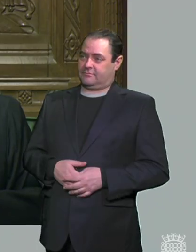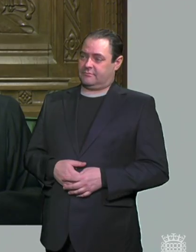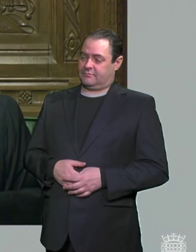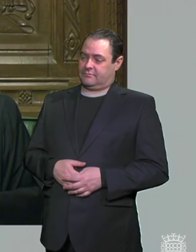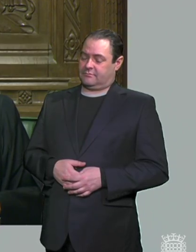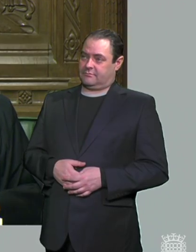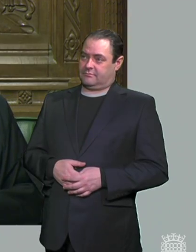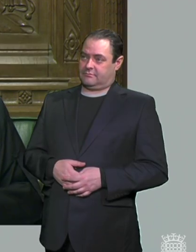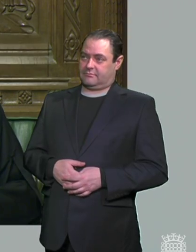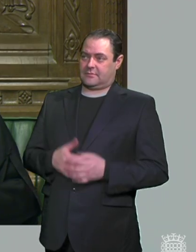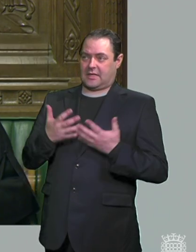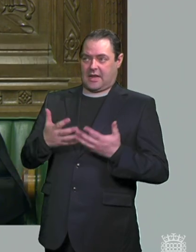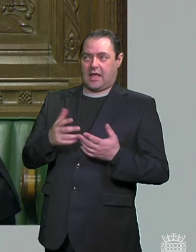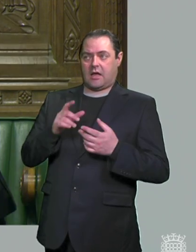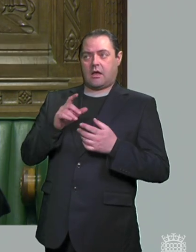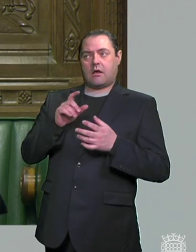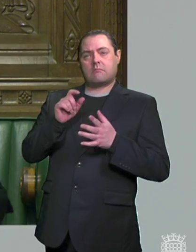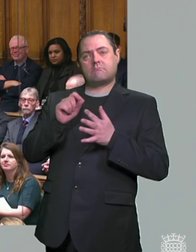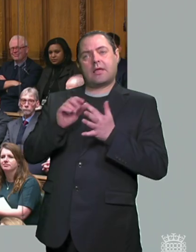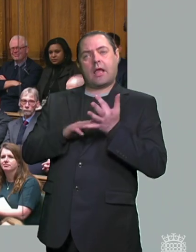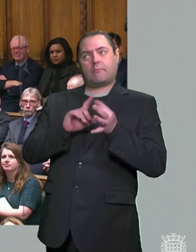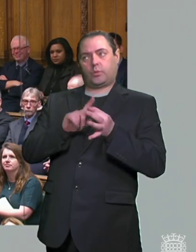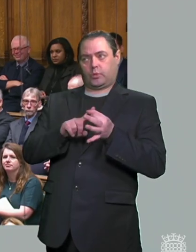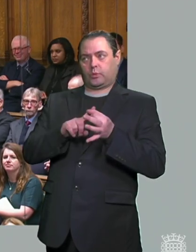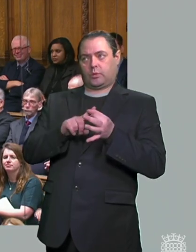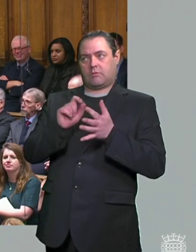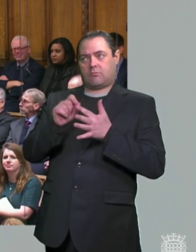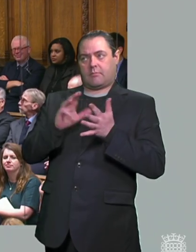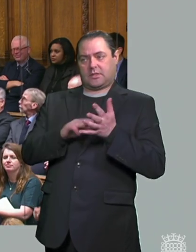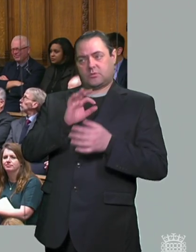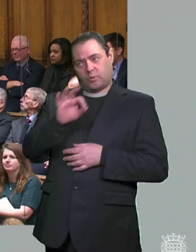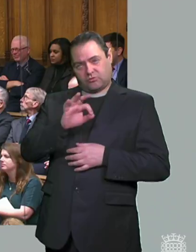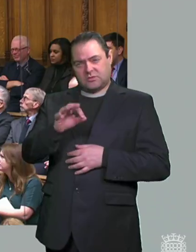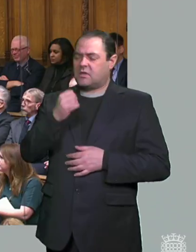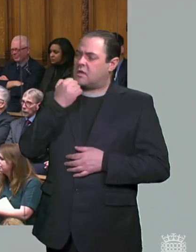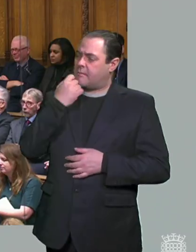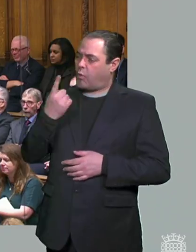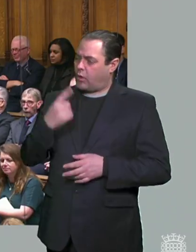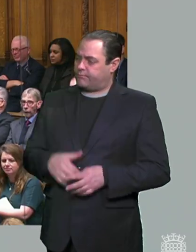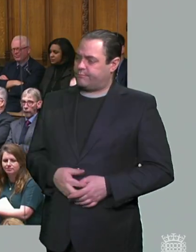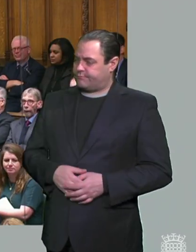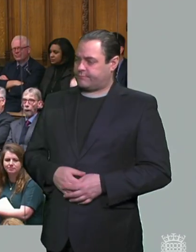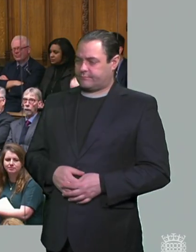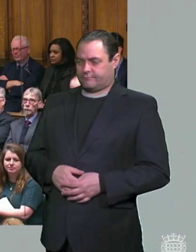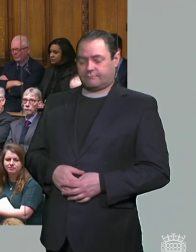If he will list his official engagements for Wednesday 22 February.